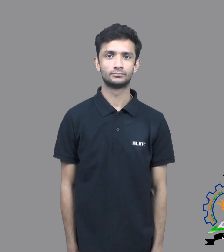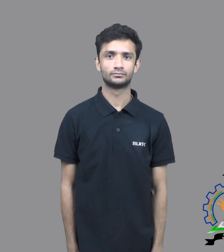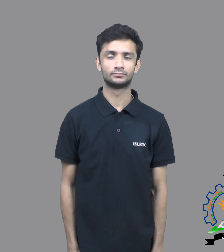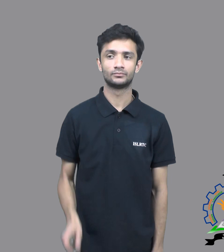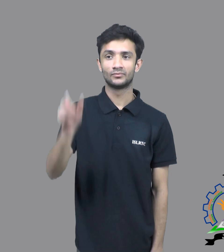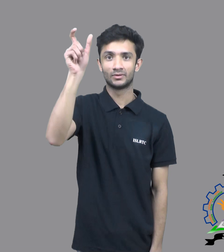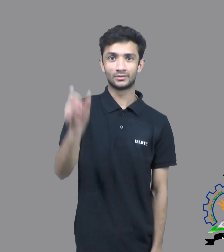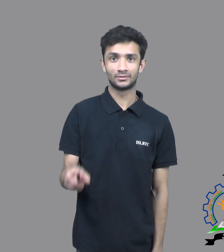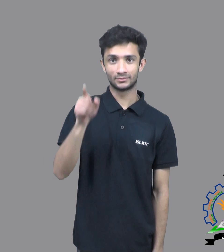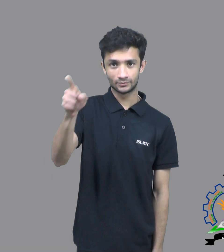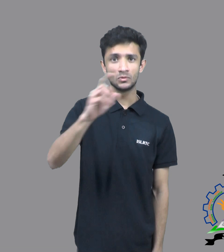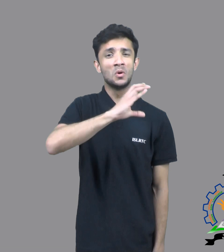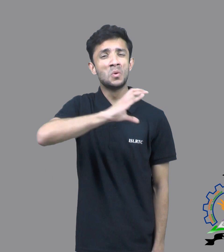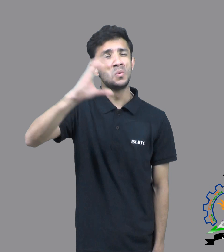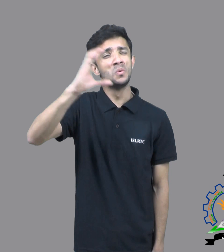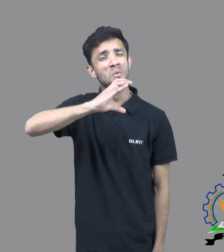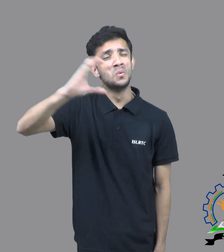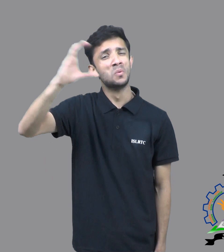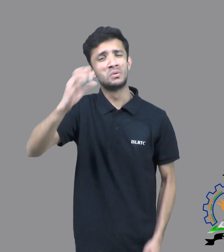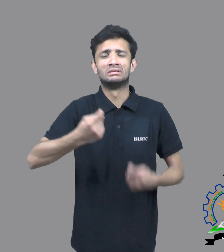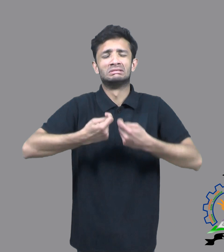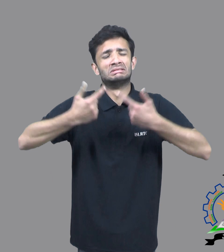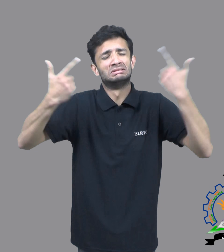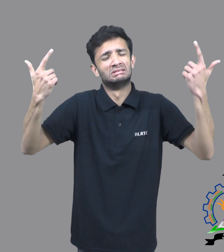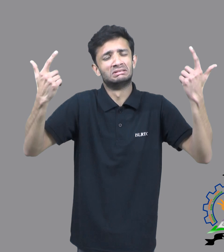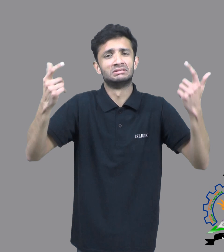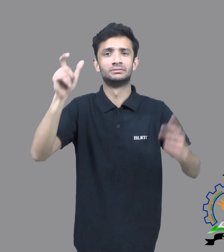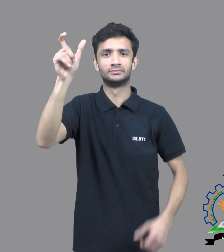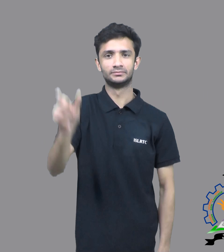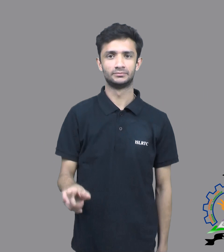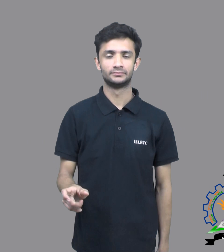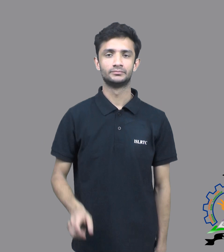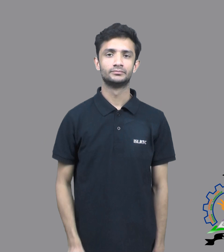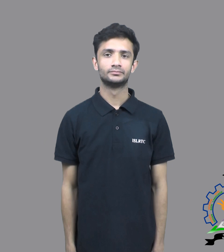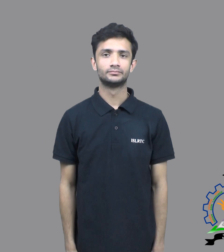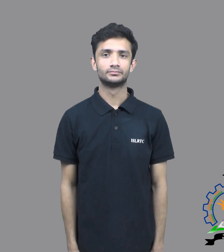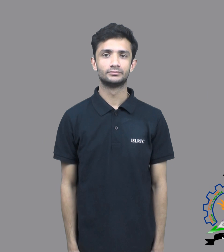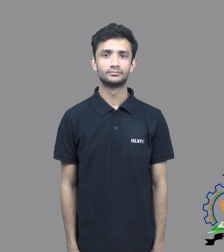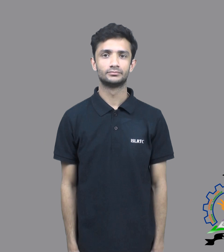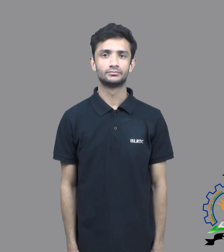Crorepati